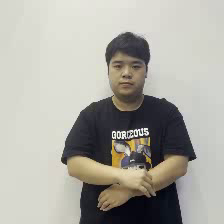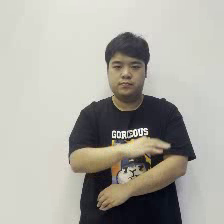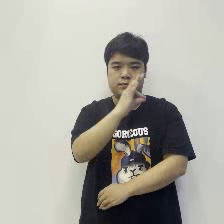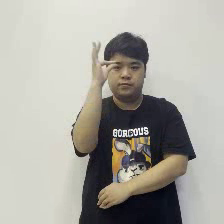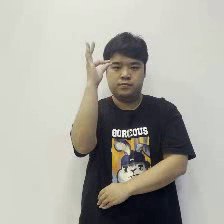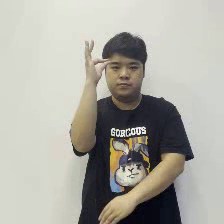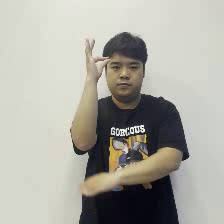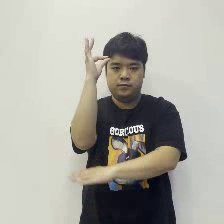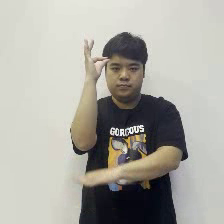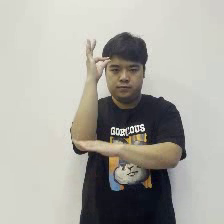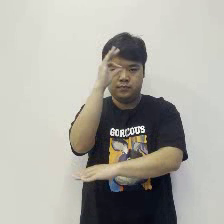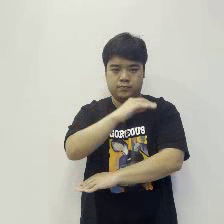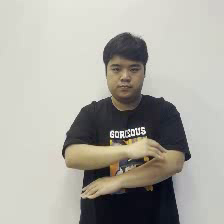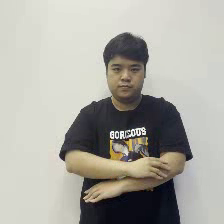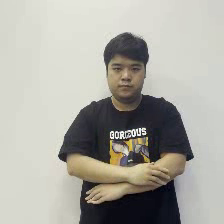Trưa